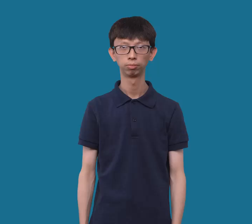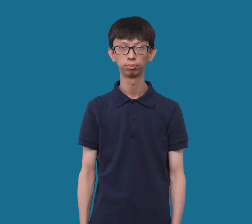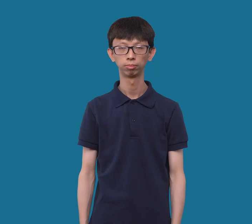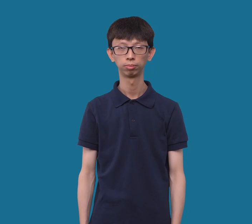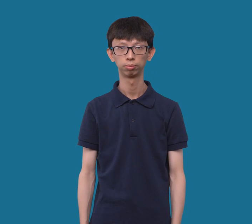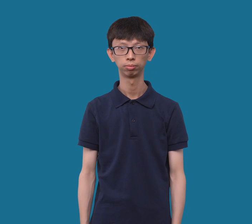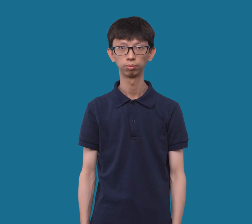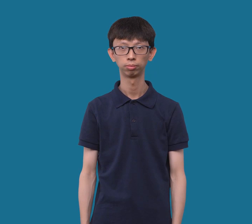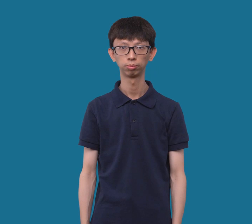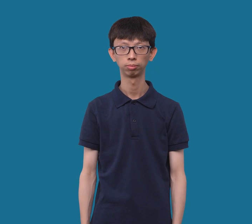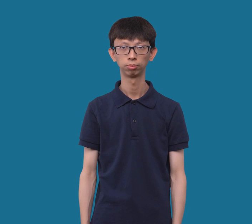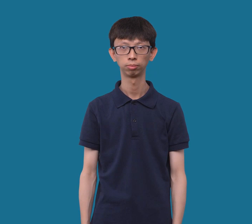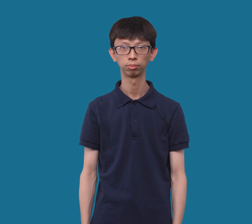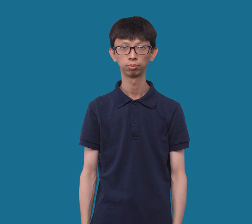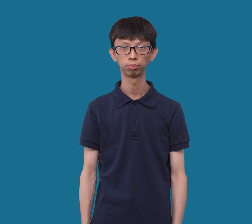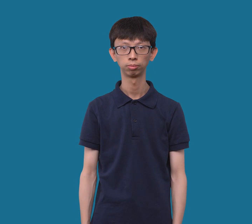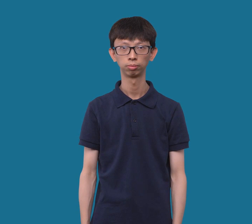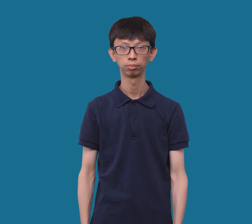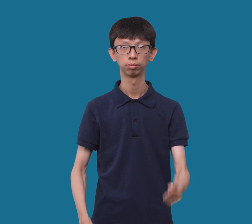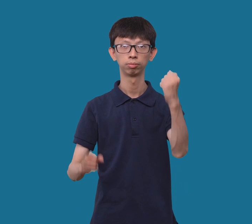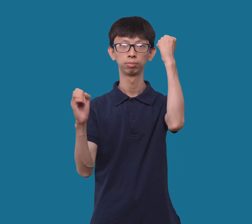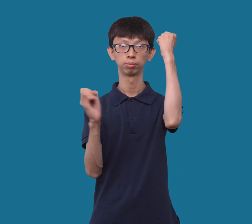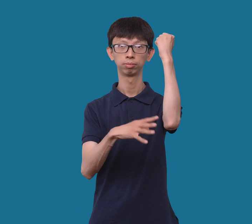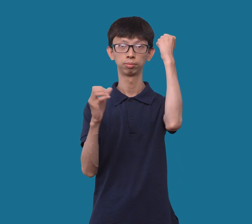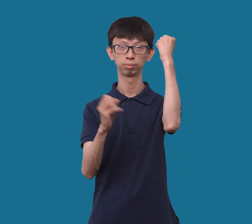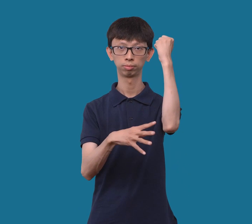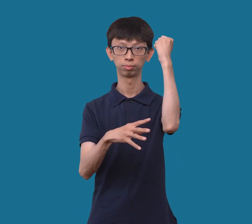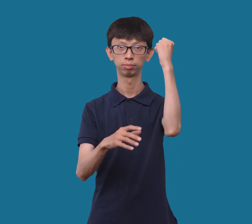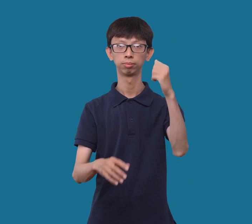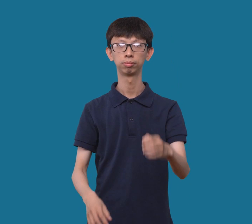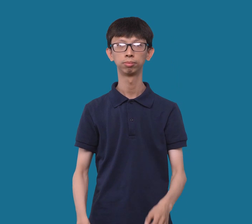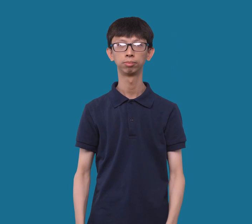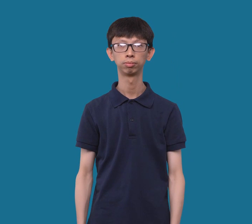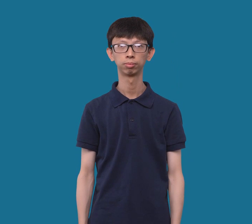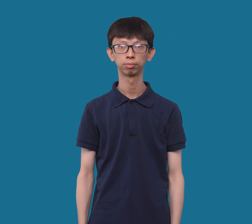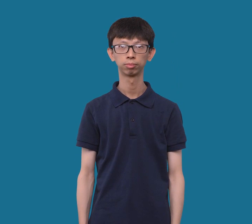bón phân